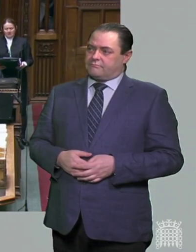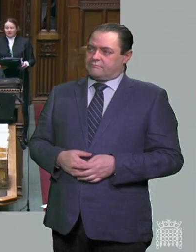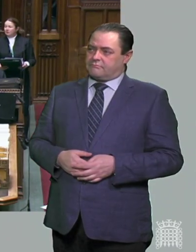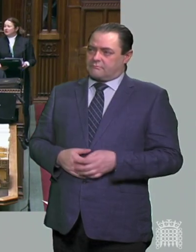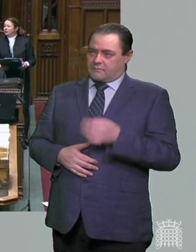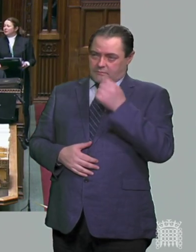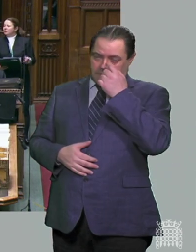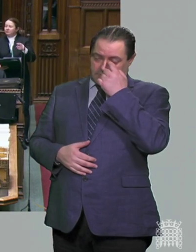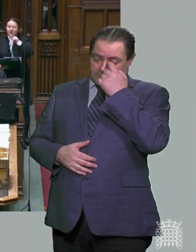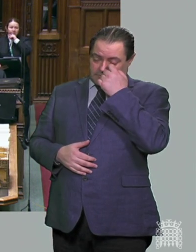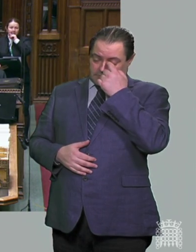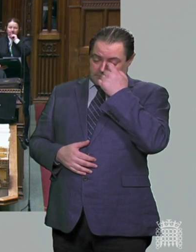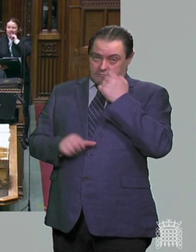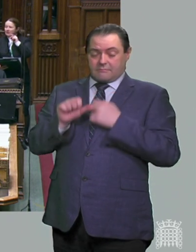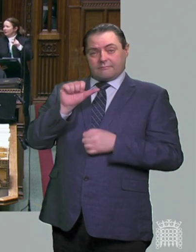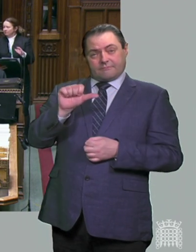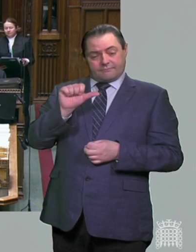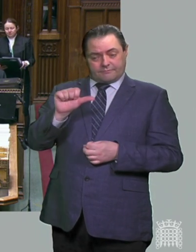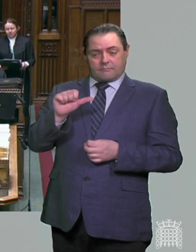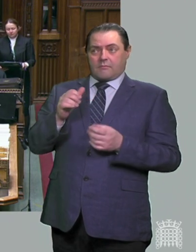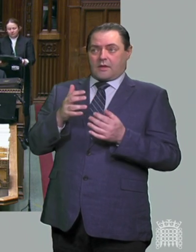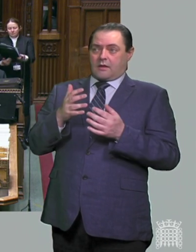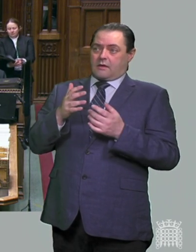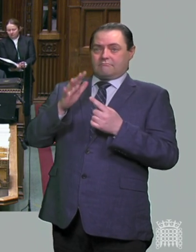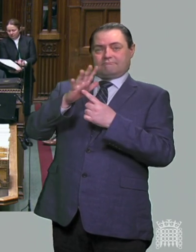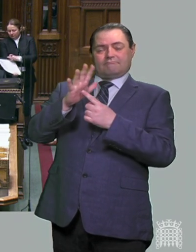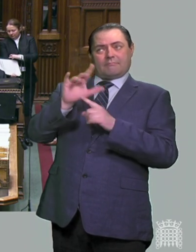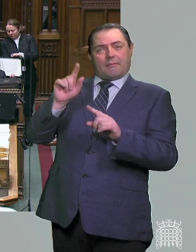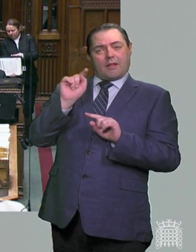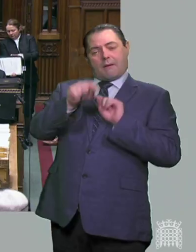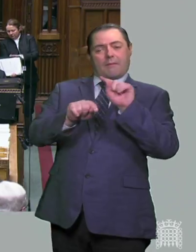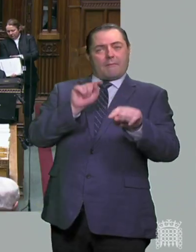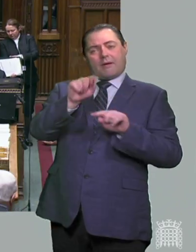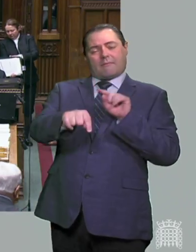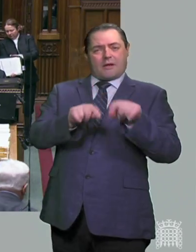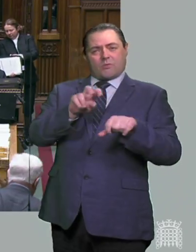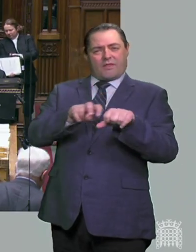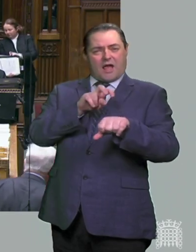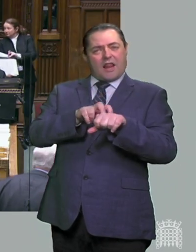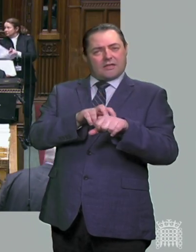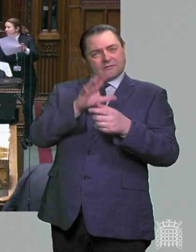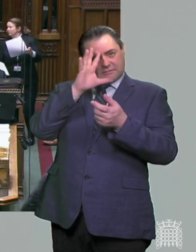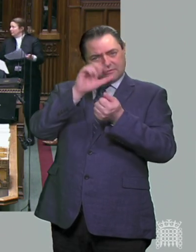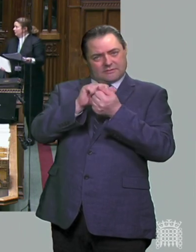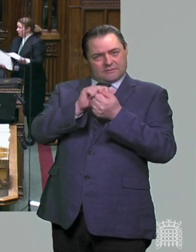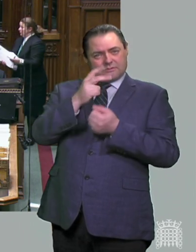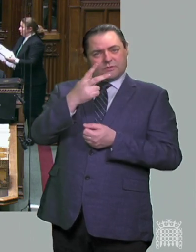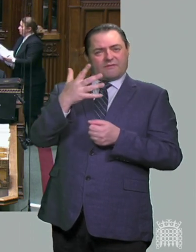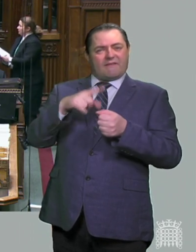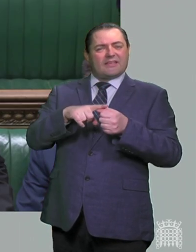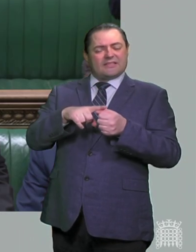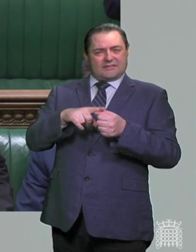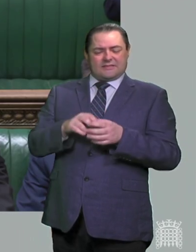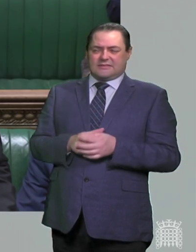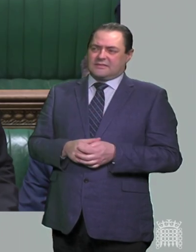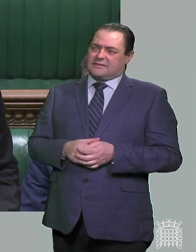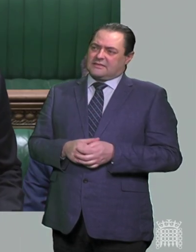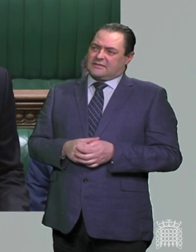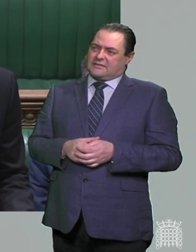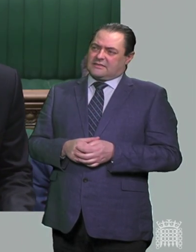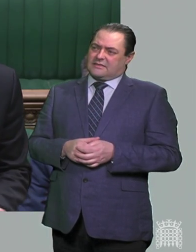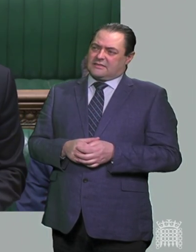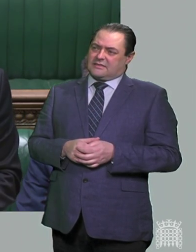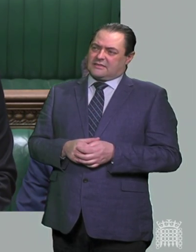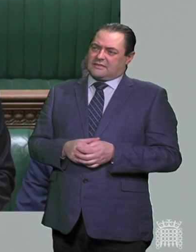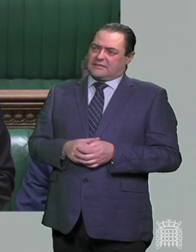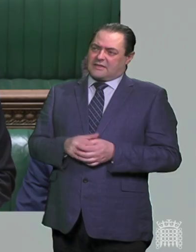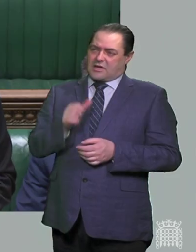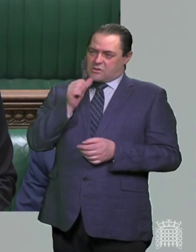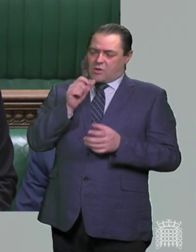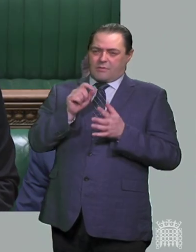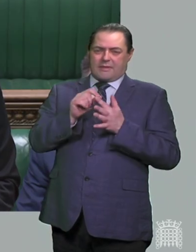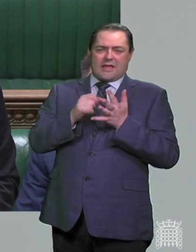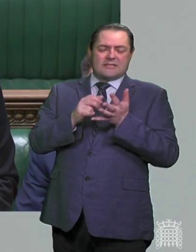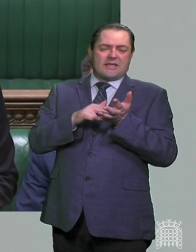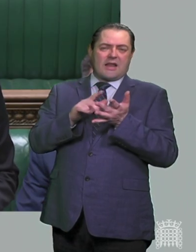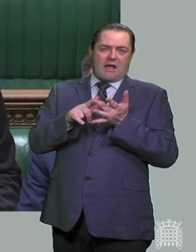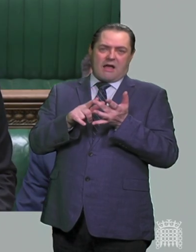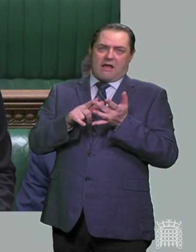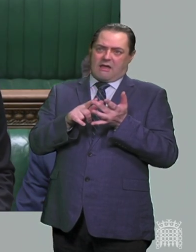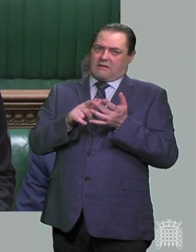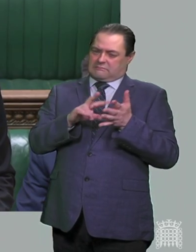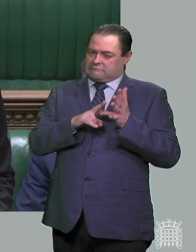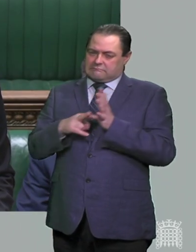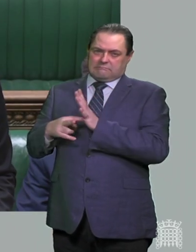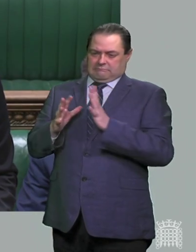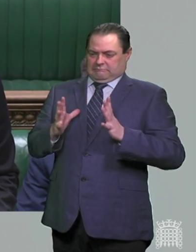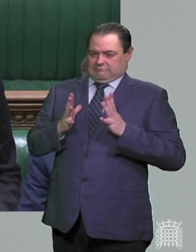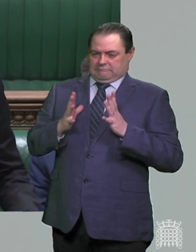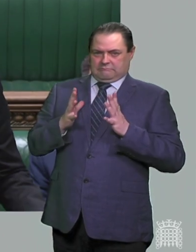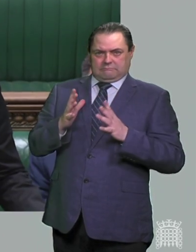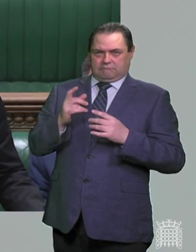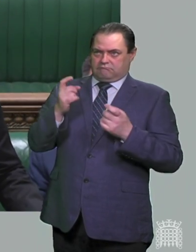We have a number of big visitors coming to Northern Ireland to mark this important anniversary, and I know that the PSNI is remarkably well organised in preparing for this.